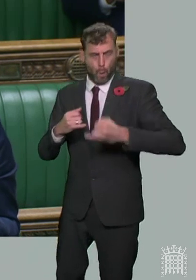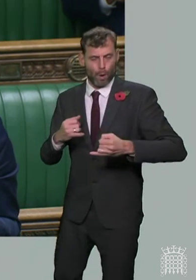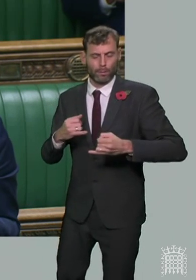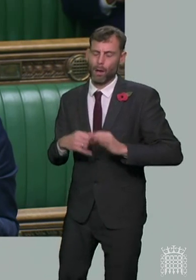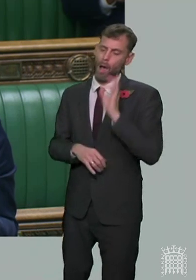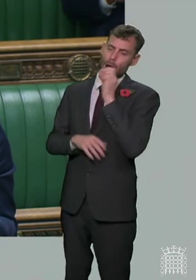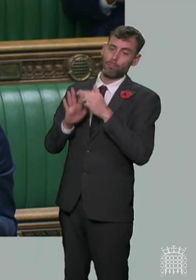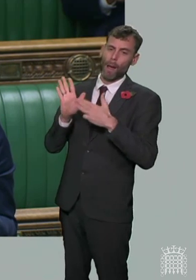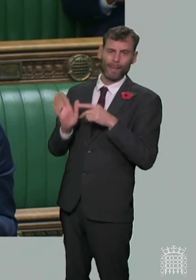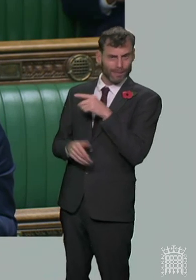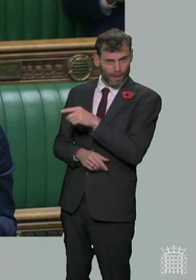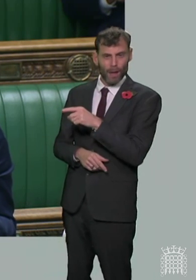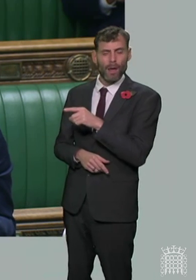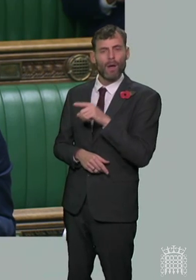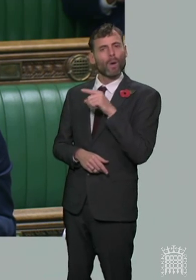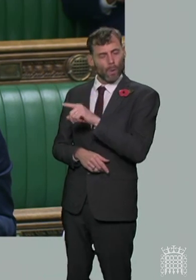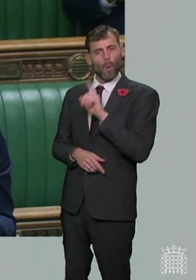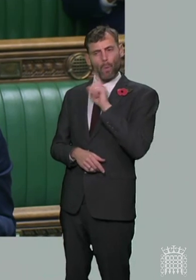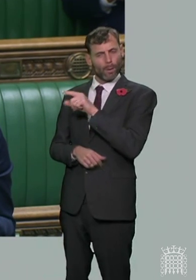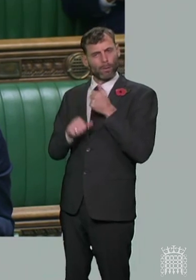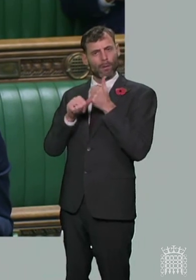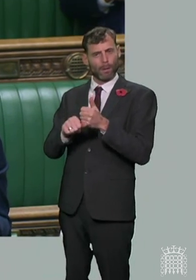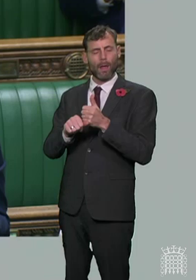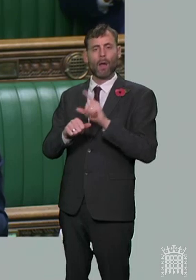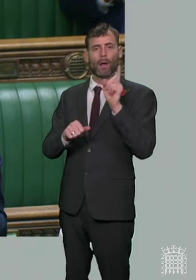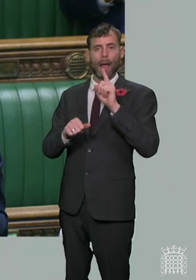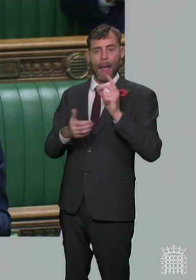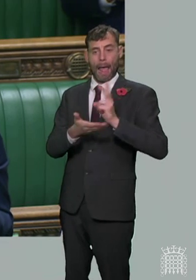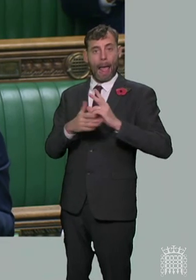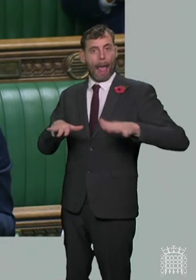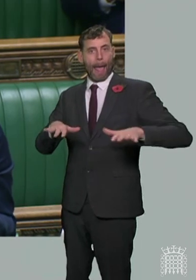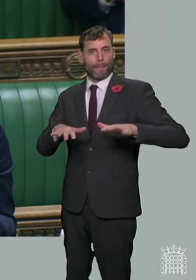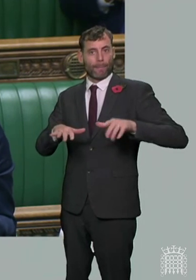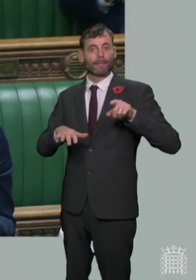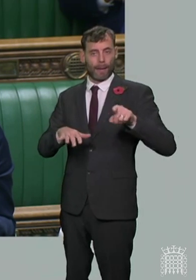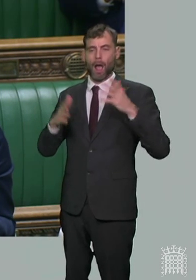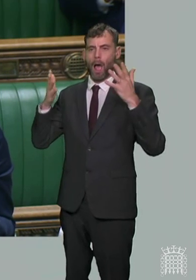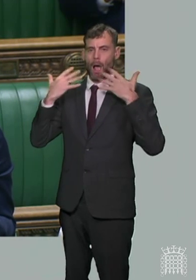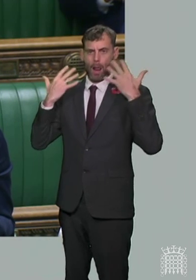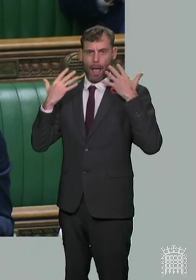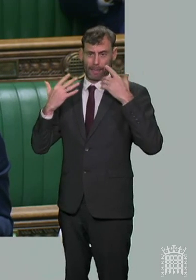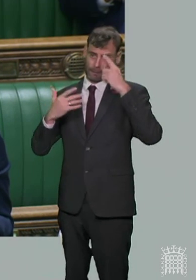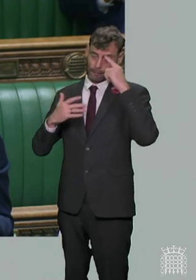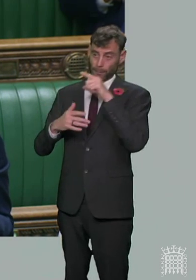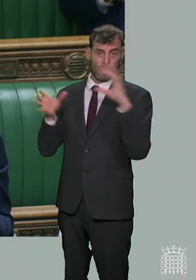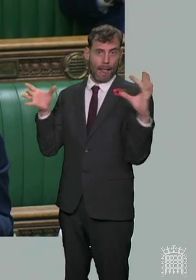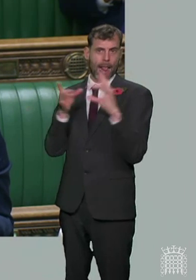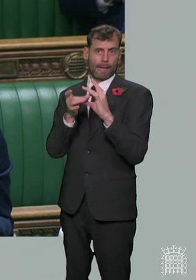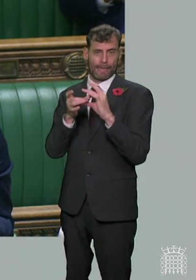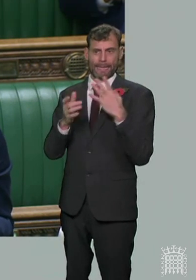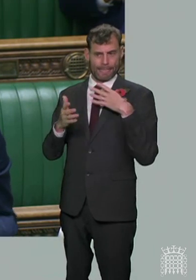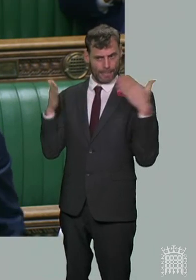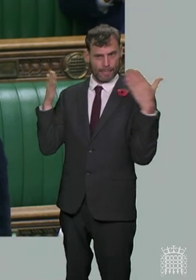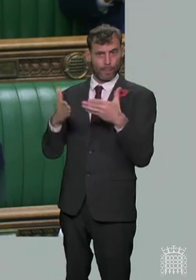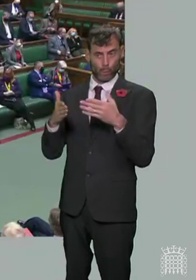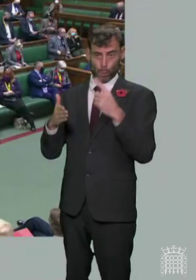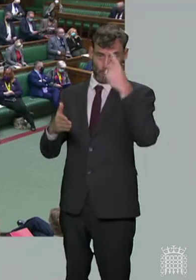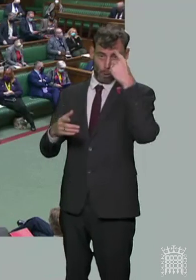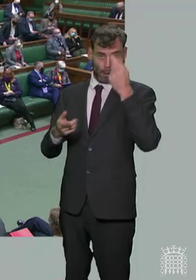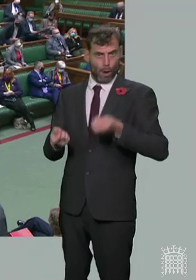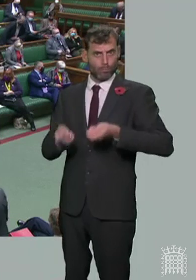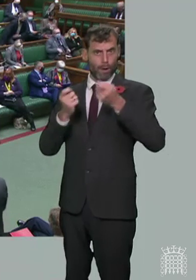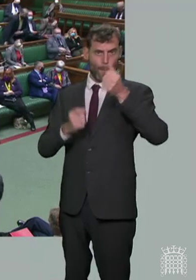Will the Prime Minister join me in endorsing the epilepsy climate change initiative and commit to more funding to research the impact of climate change on human health?